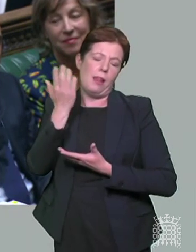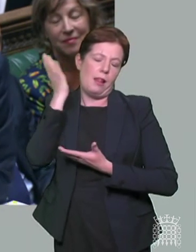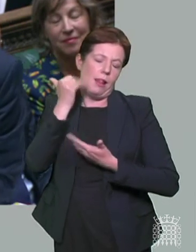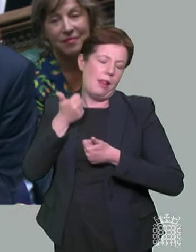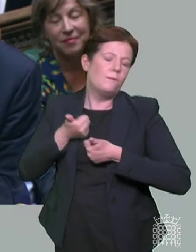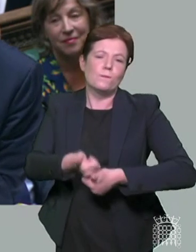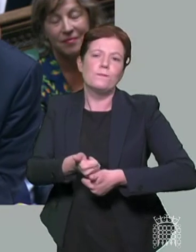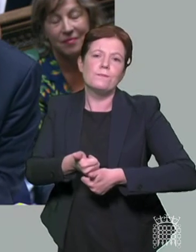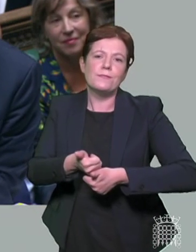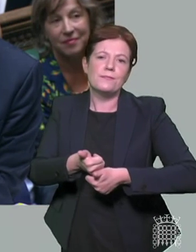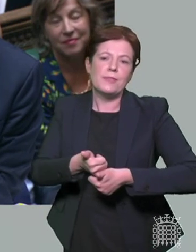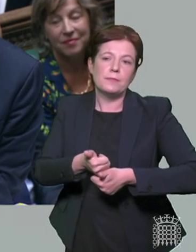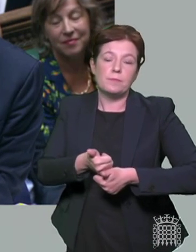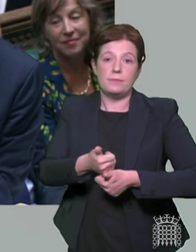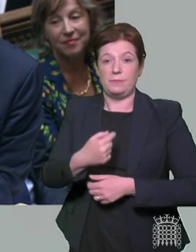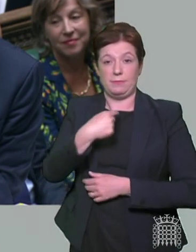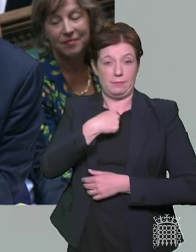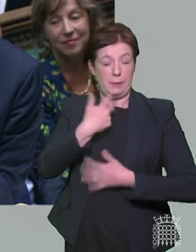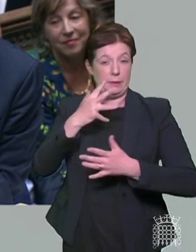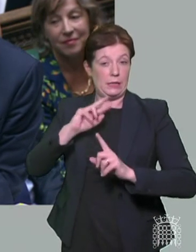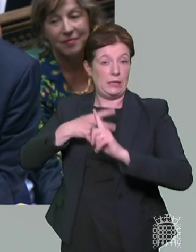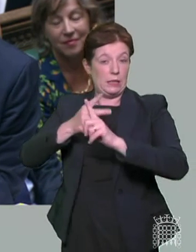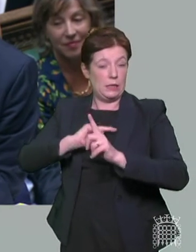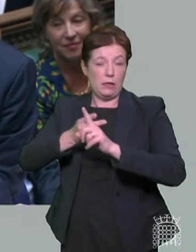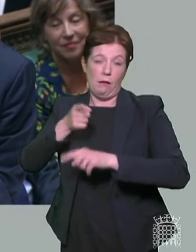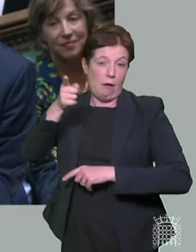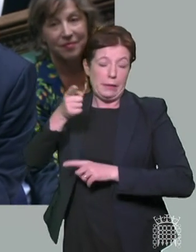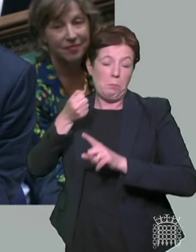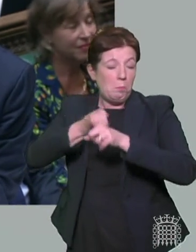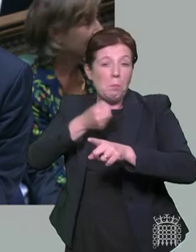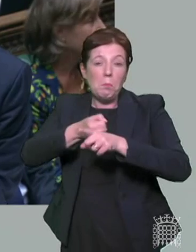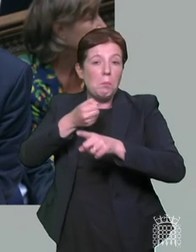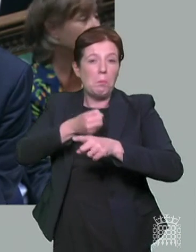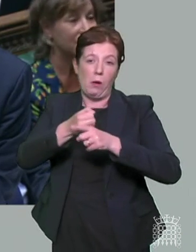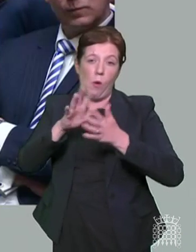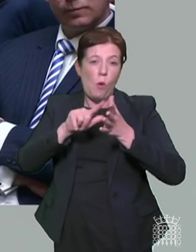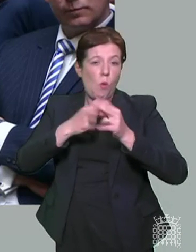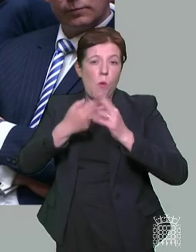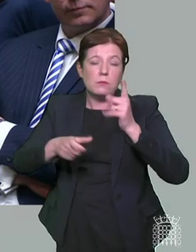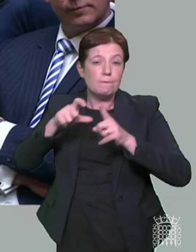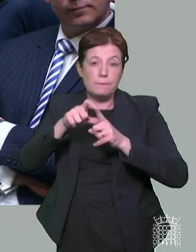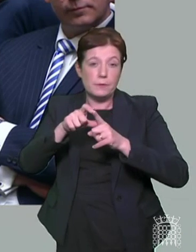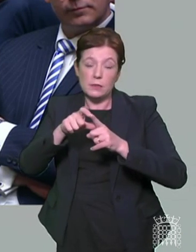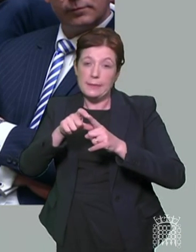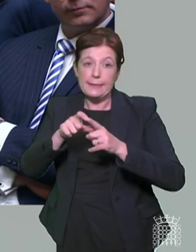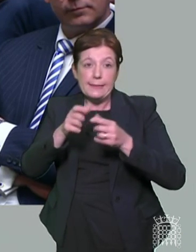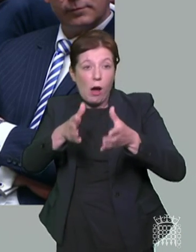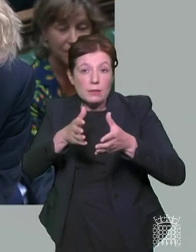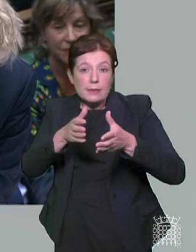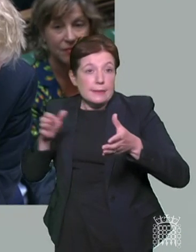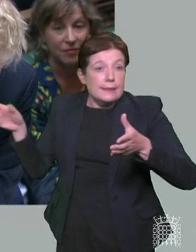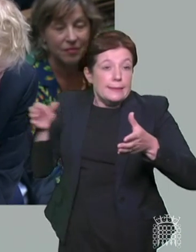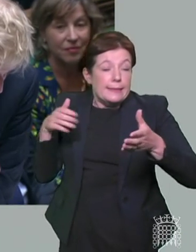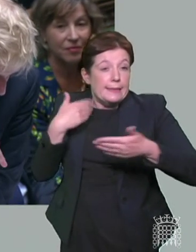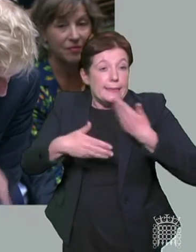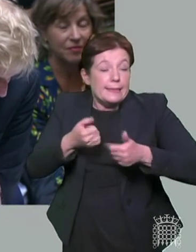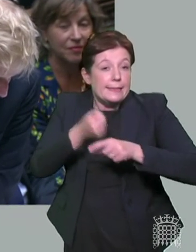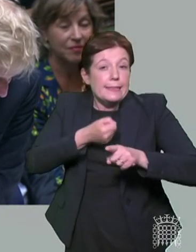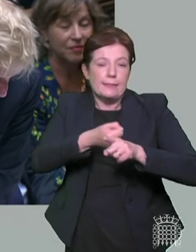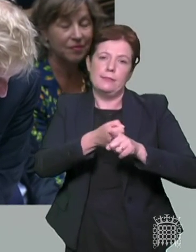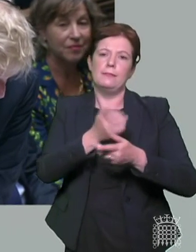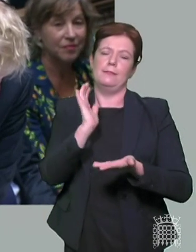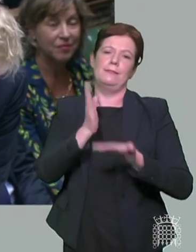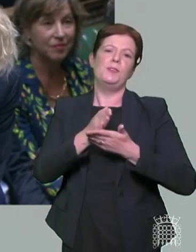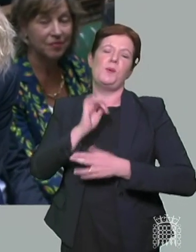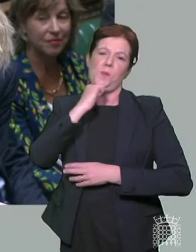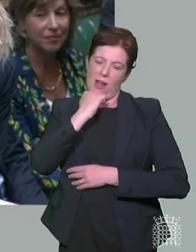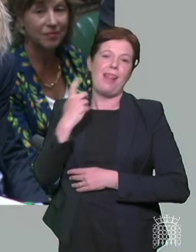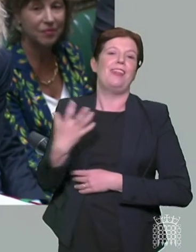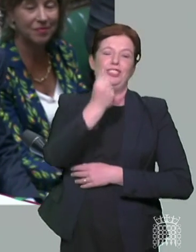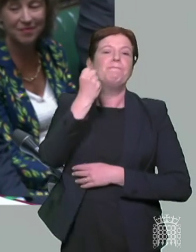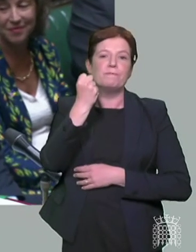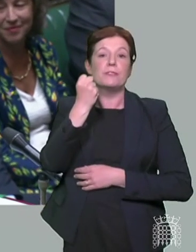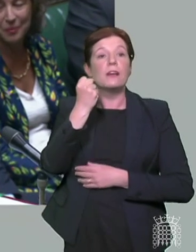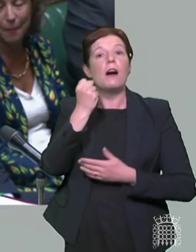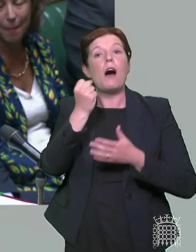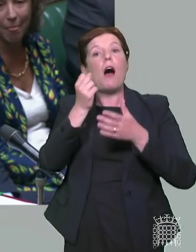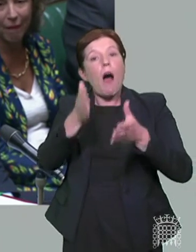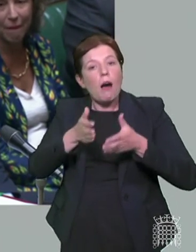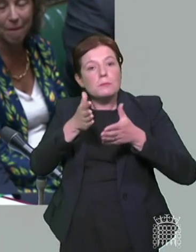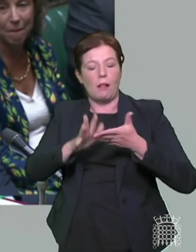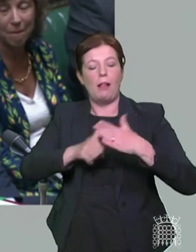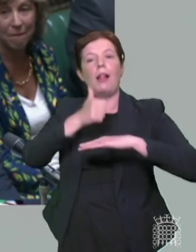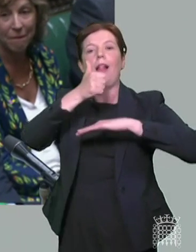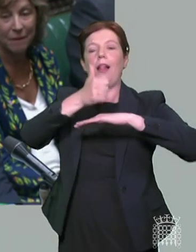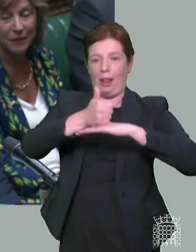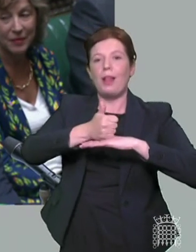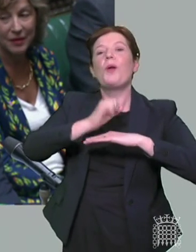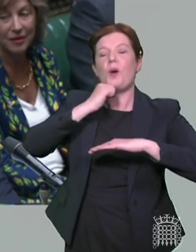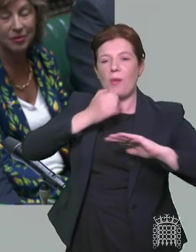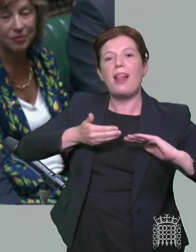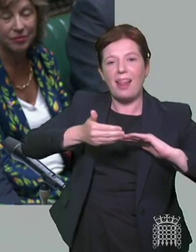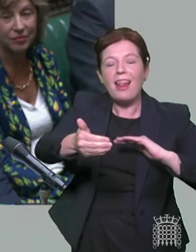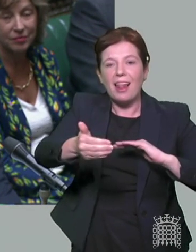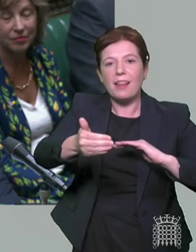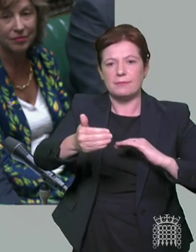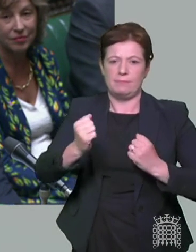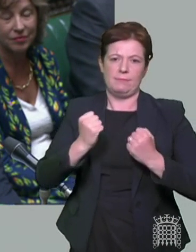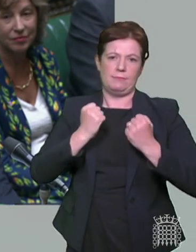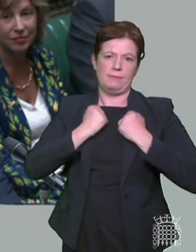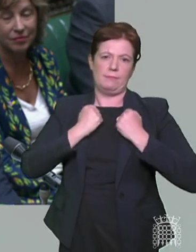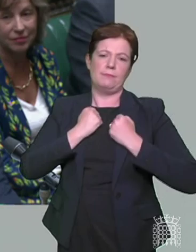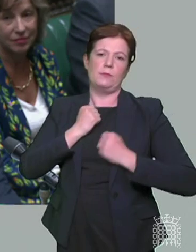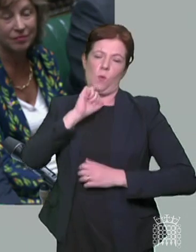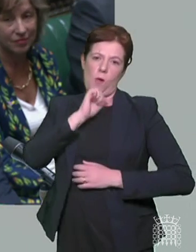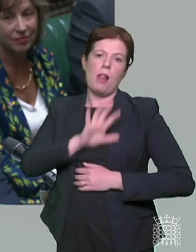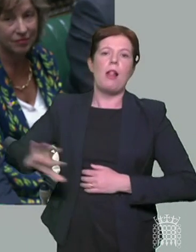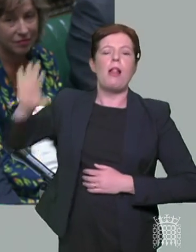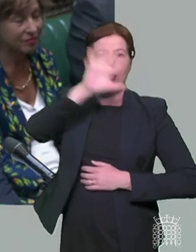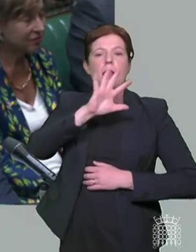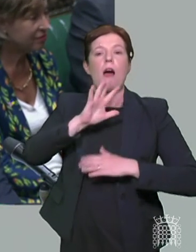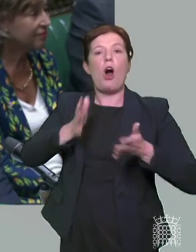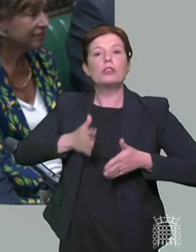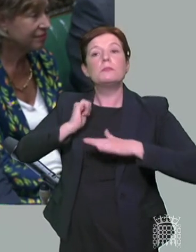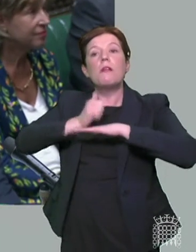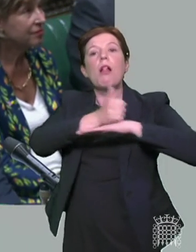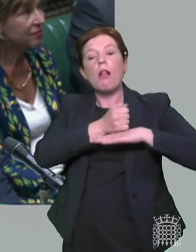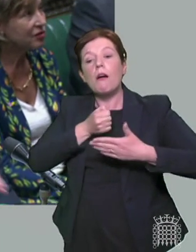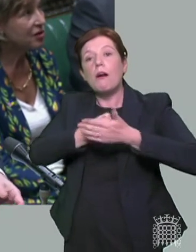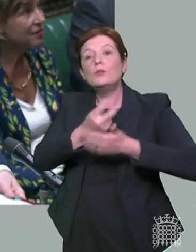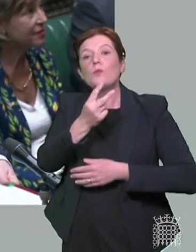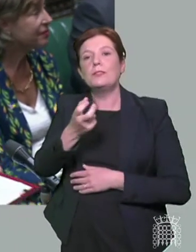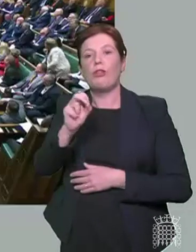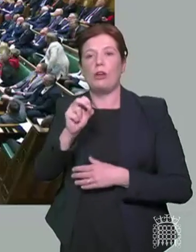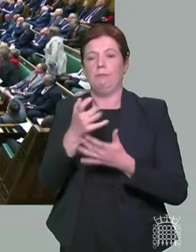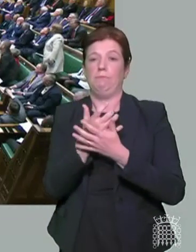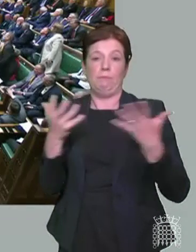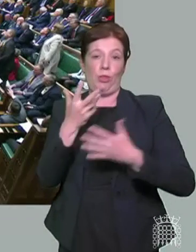I know, because I have been to see him several times, that he has been campaigning to get this hospital in Watford ever since he was triumphantly elected, and he is going to be successful, because there will be a new hospital scheme in his local area as part of our plan to deliver 48 new hospitals in this country by 2030.